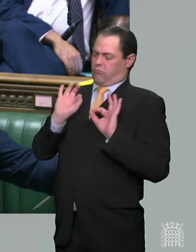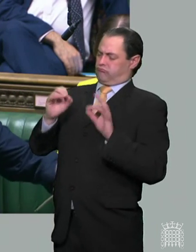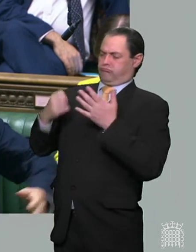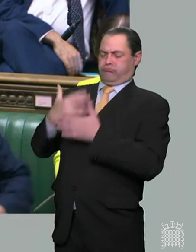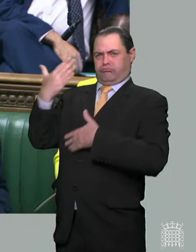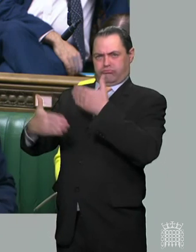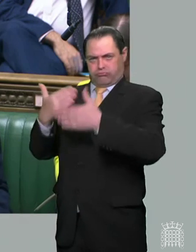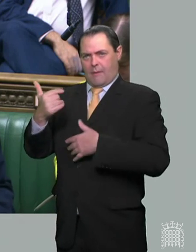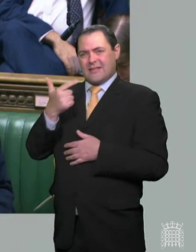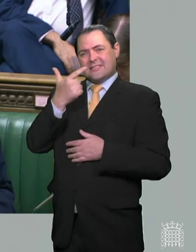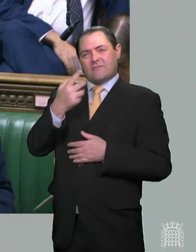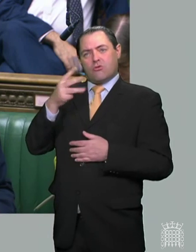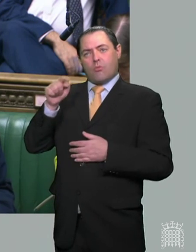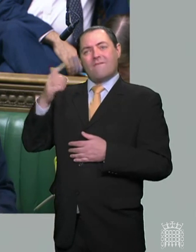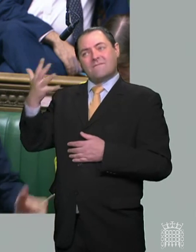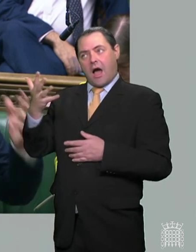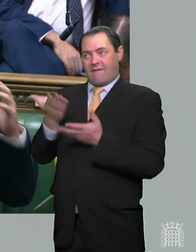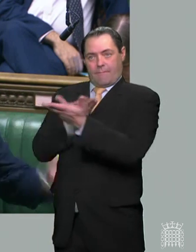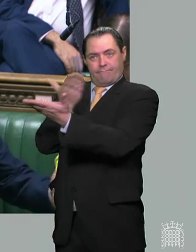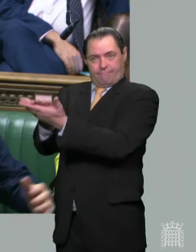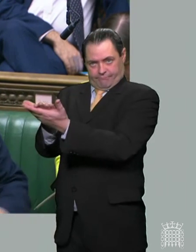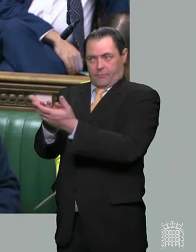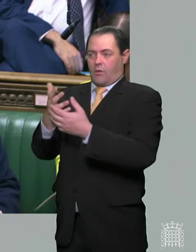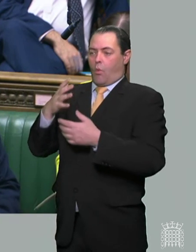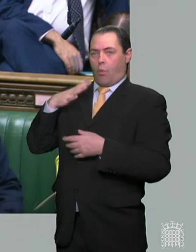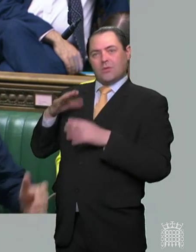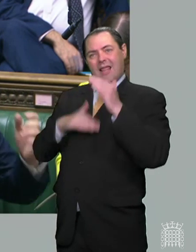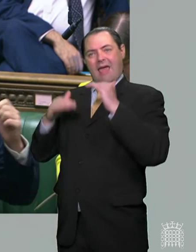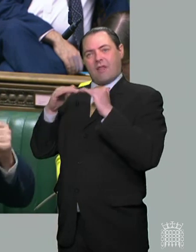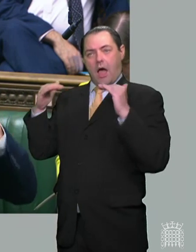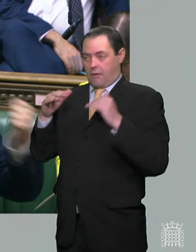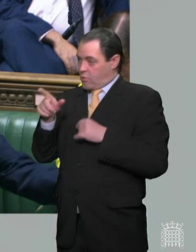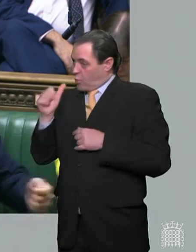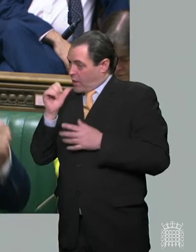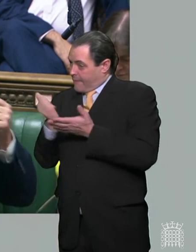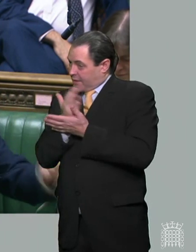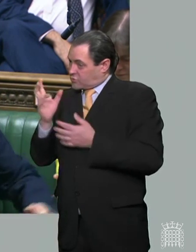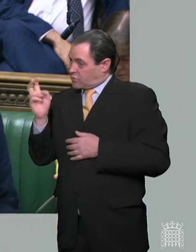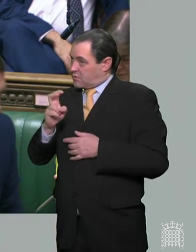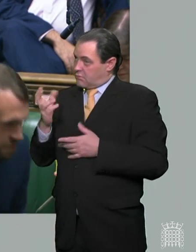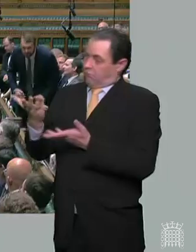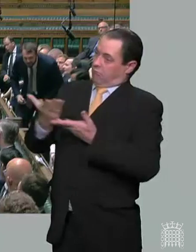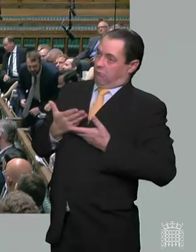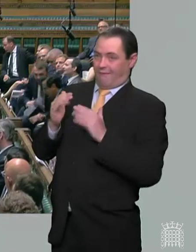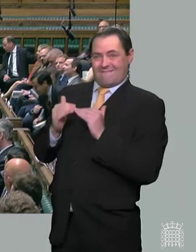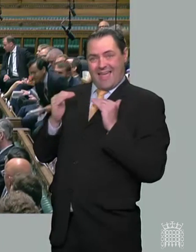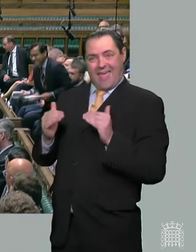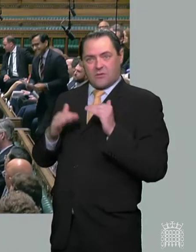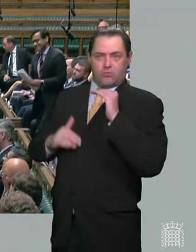We also have a £73.5 million levelling-up fund bid. Will my right honourable Friend ensure that Stoke-on-Trent, which is now hungry, gets its just deserts?